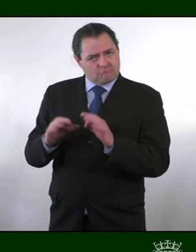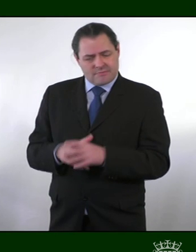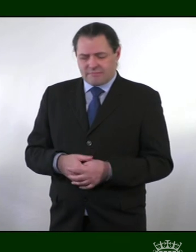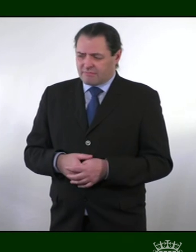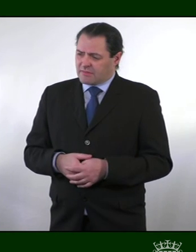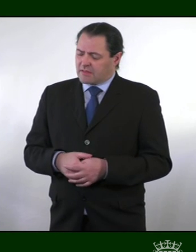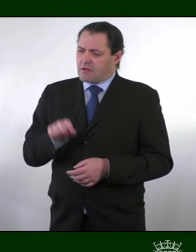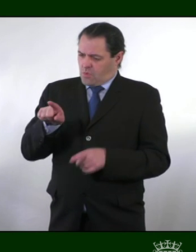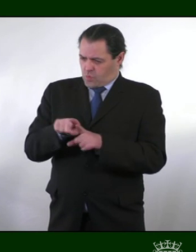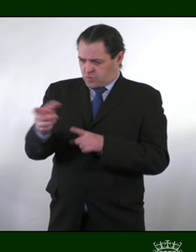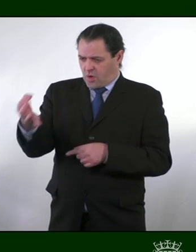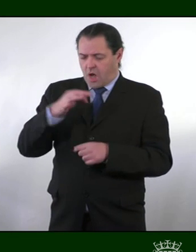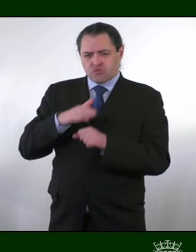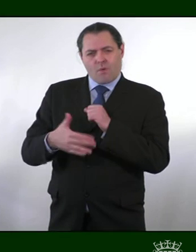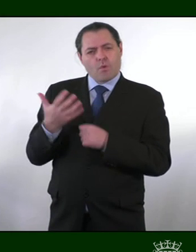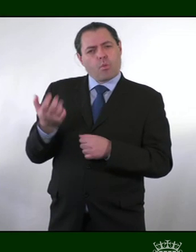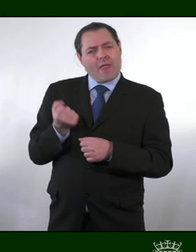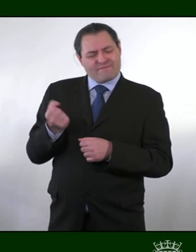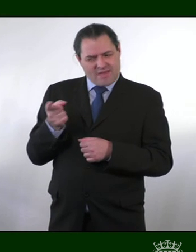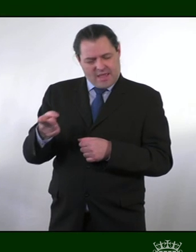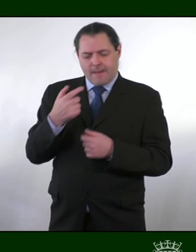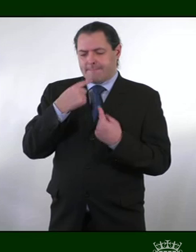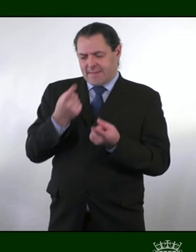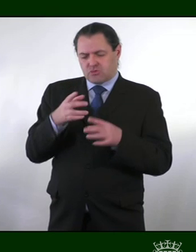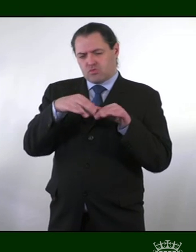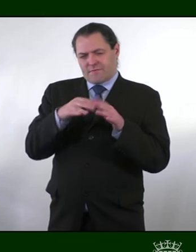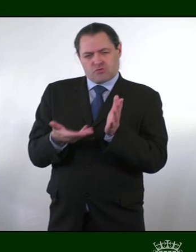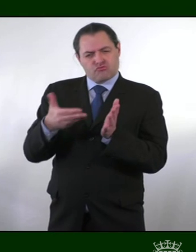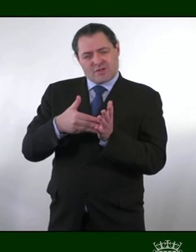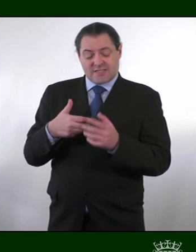The hon. Lady asked about welfare and again mentioned universal credit.